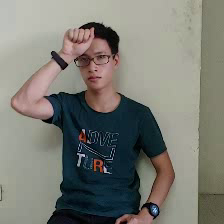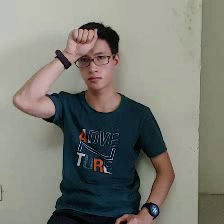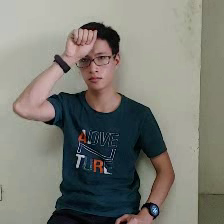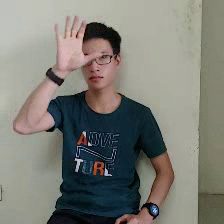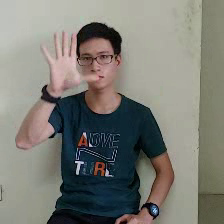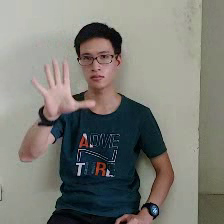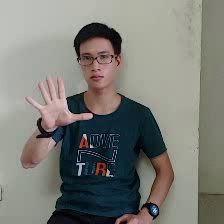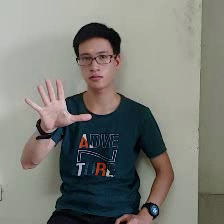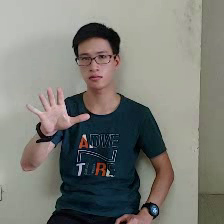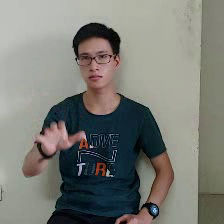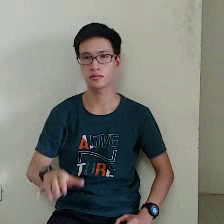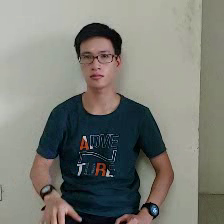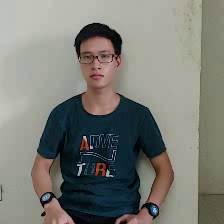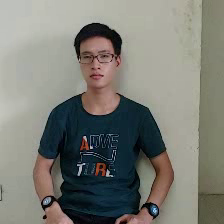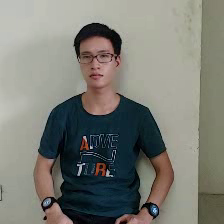Dạy dỗ